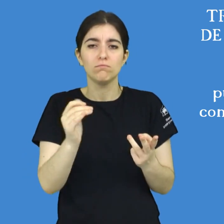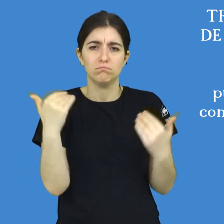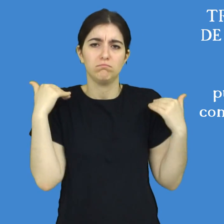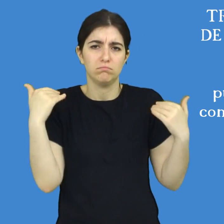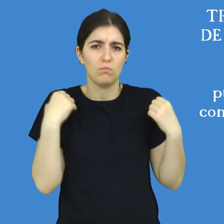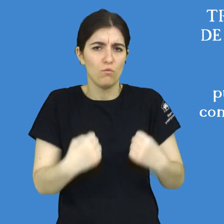ejercicio